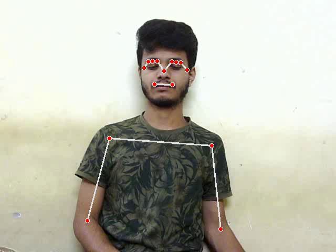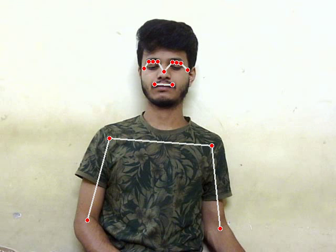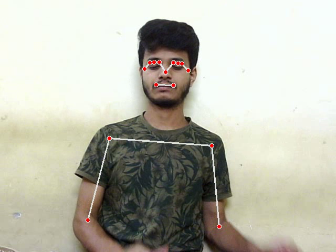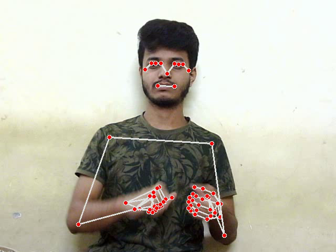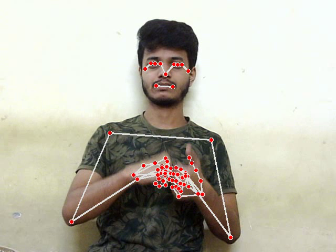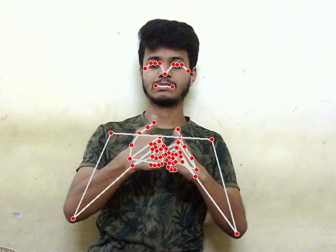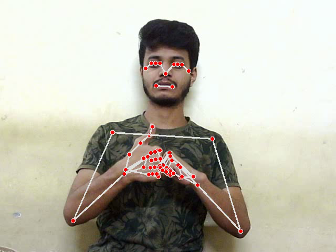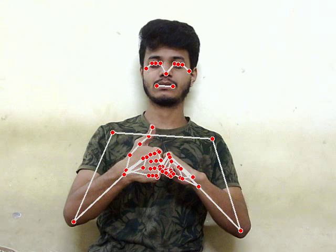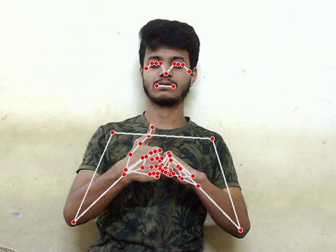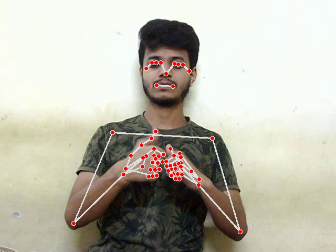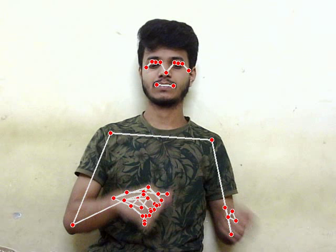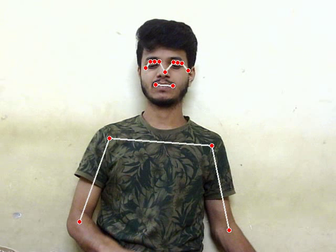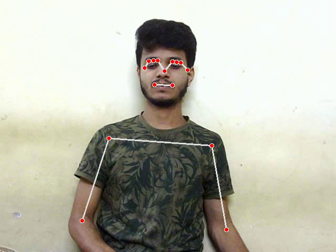how